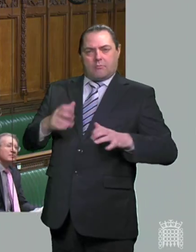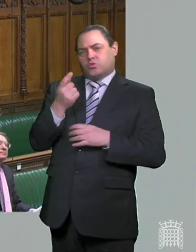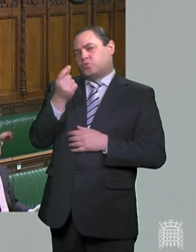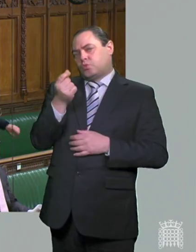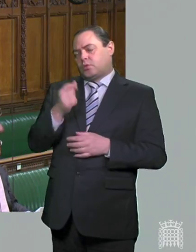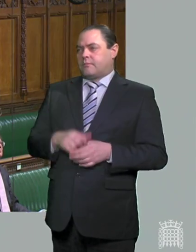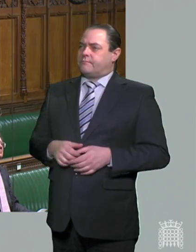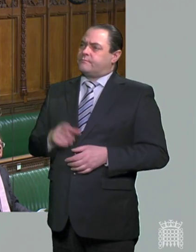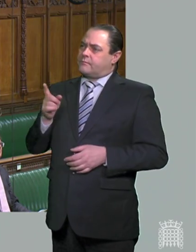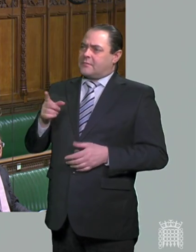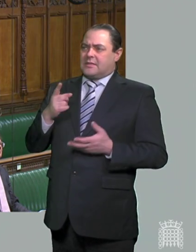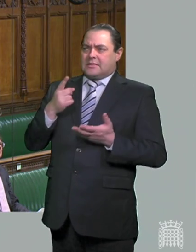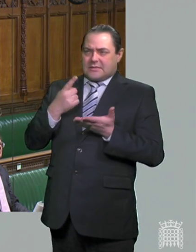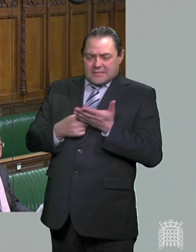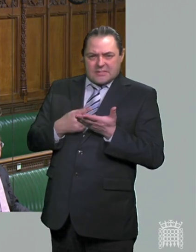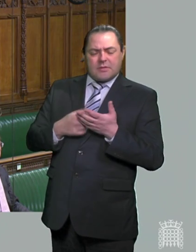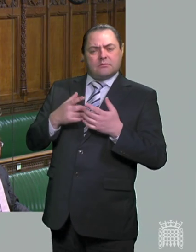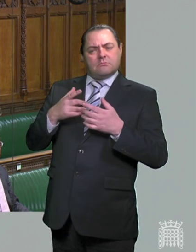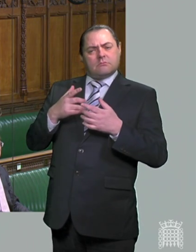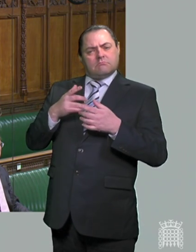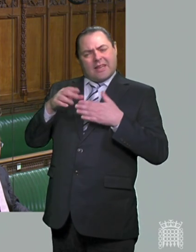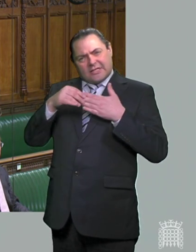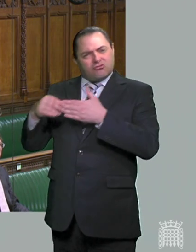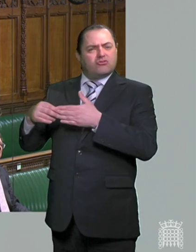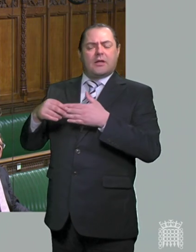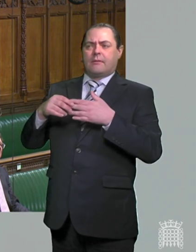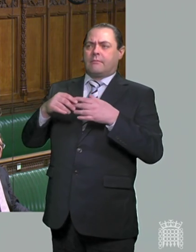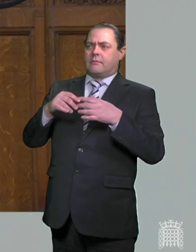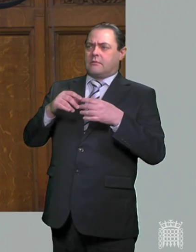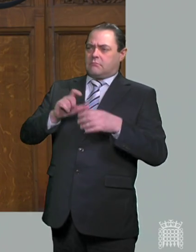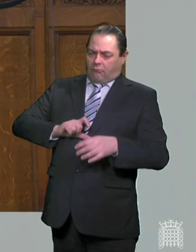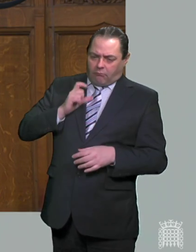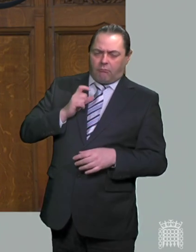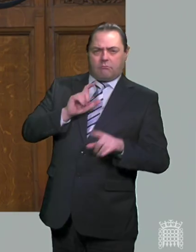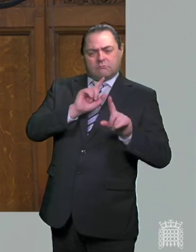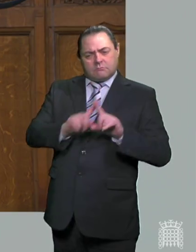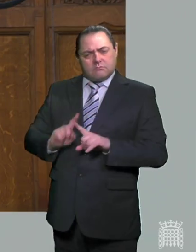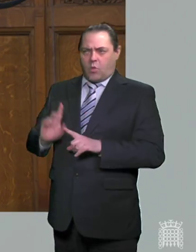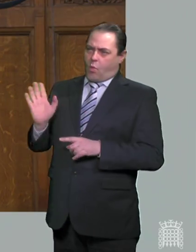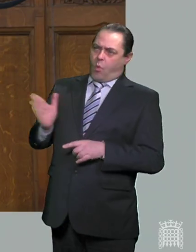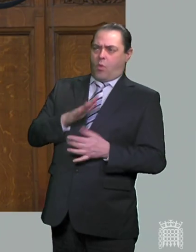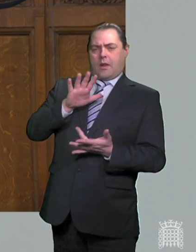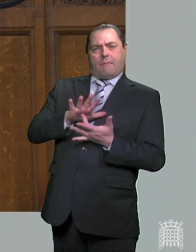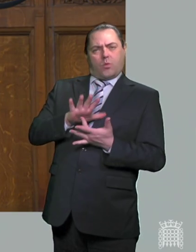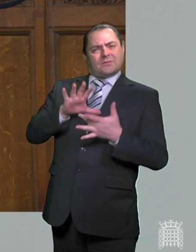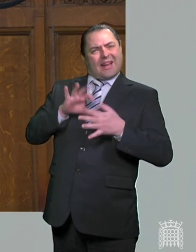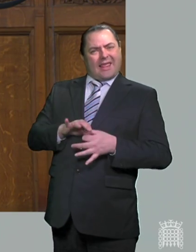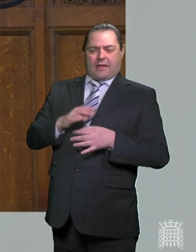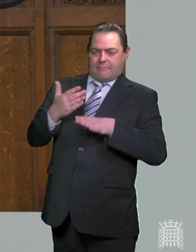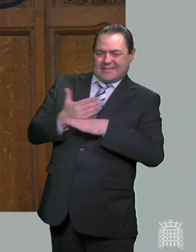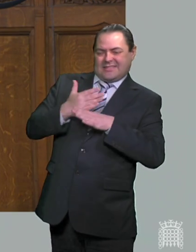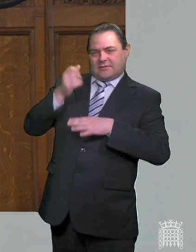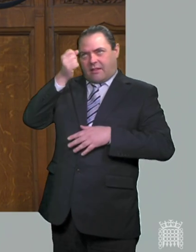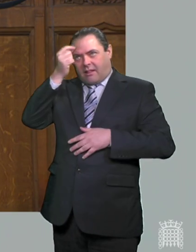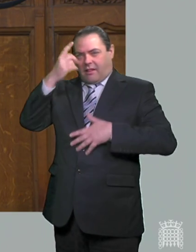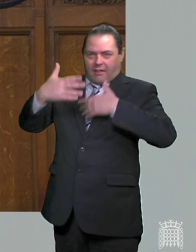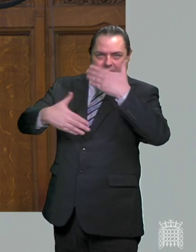Decision making, leadership, commitment, confidence, resilience, teamwork and self-esteem are all skills and attributes essential to entrepreneurialism.